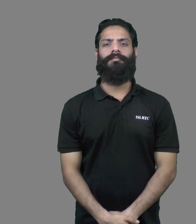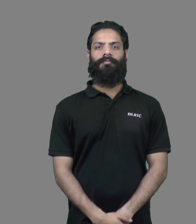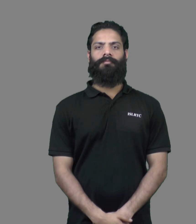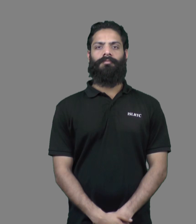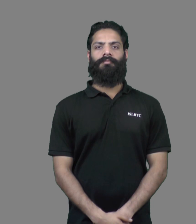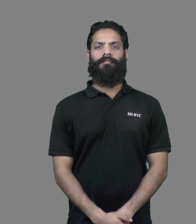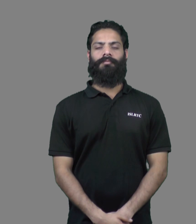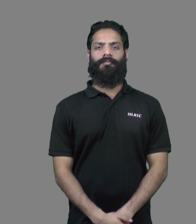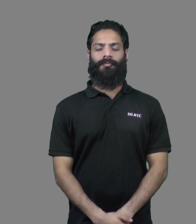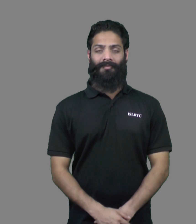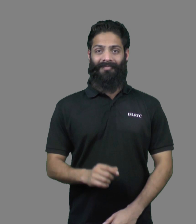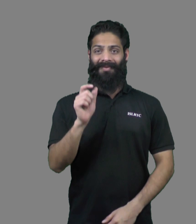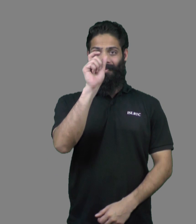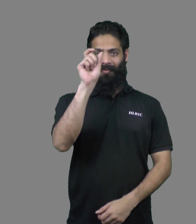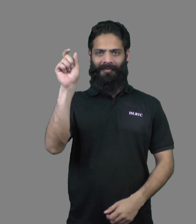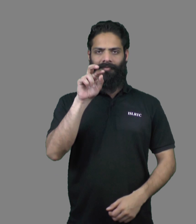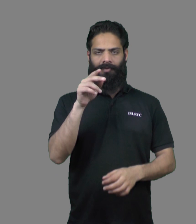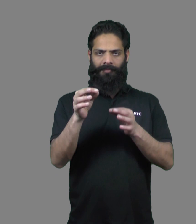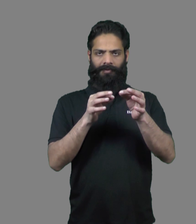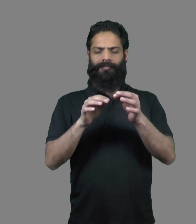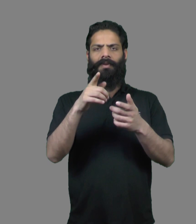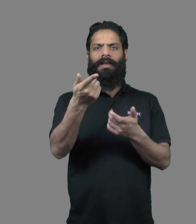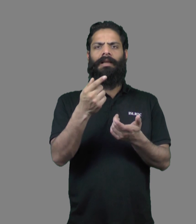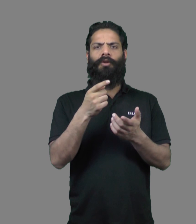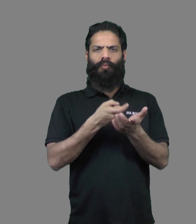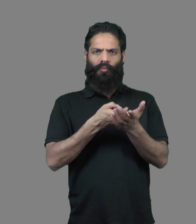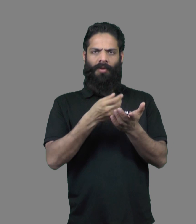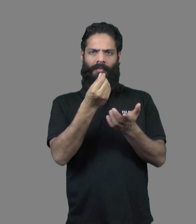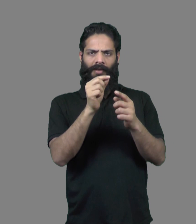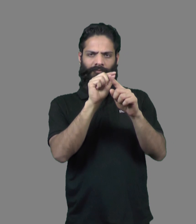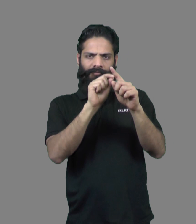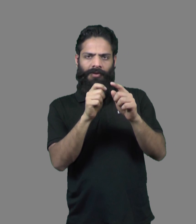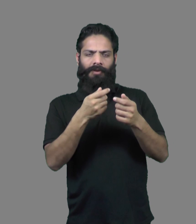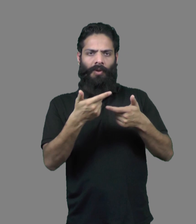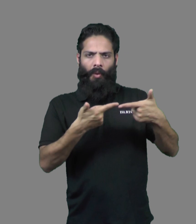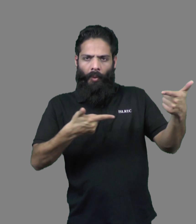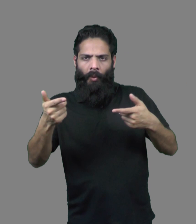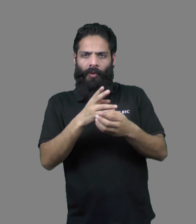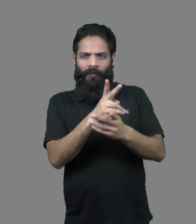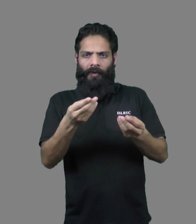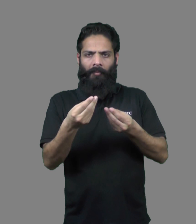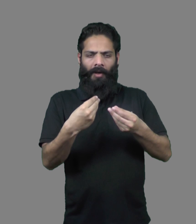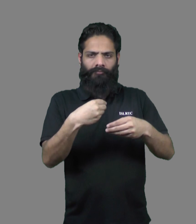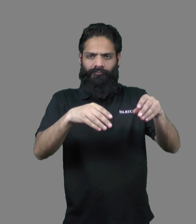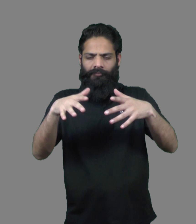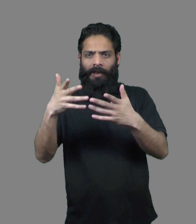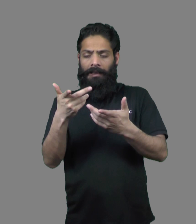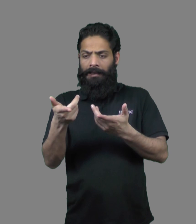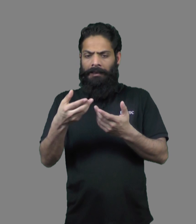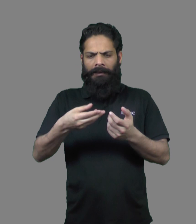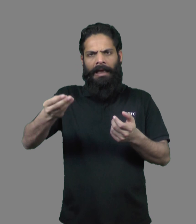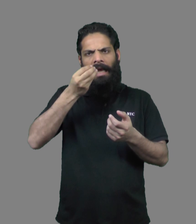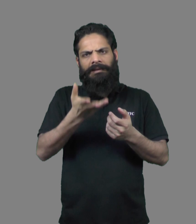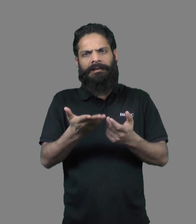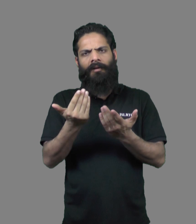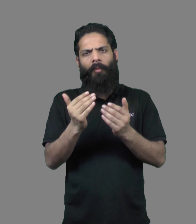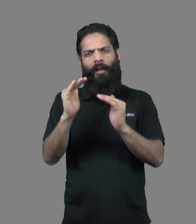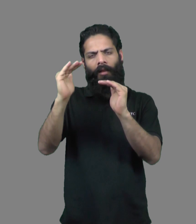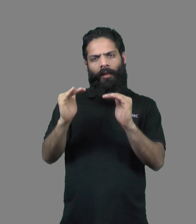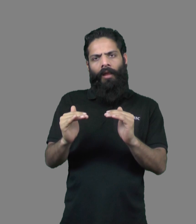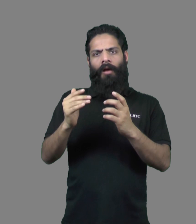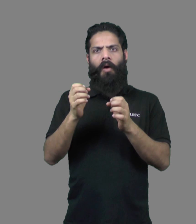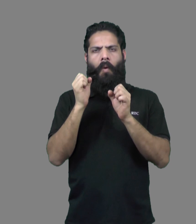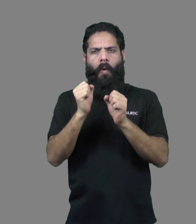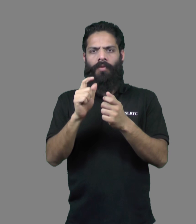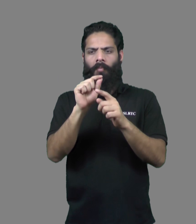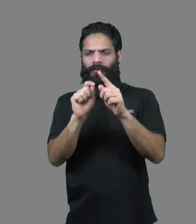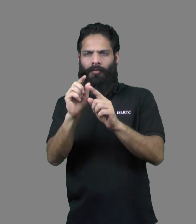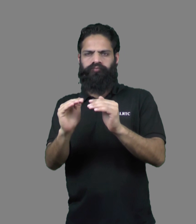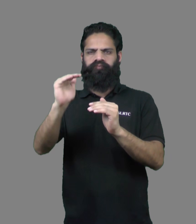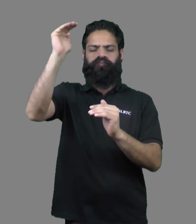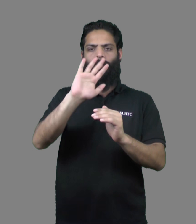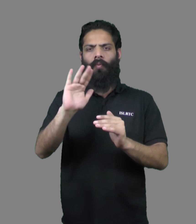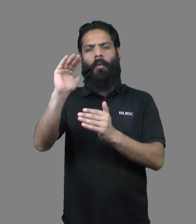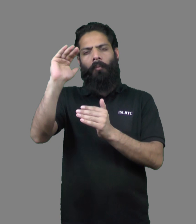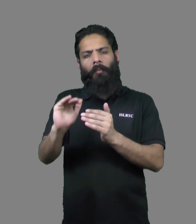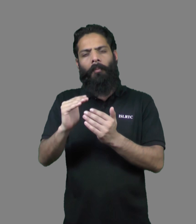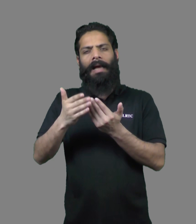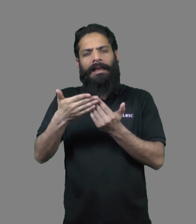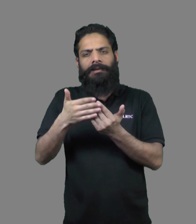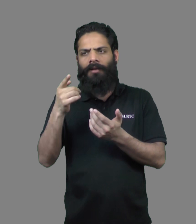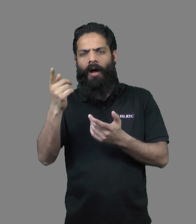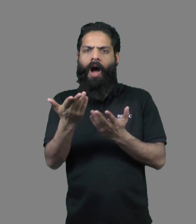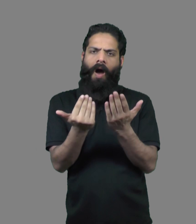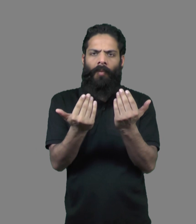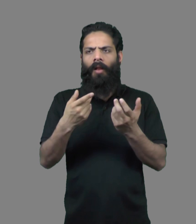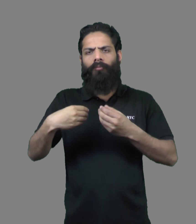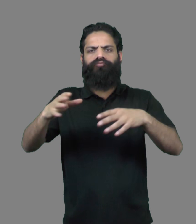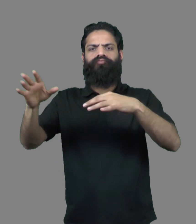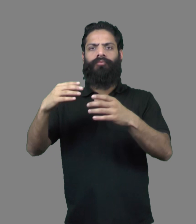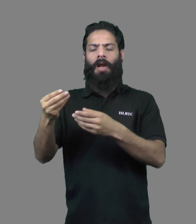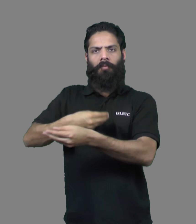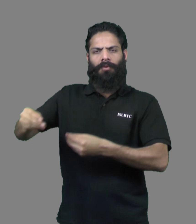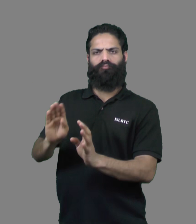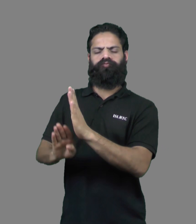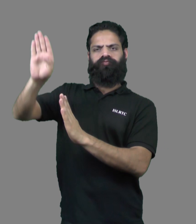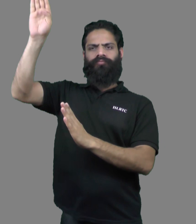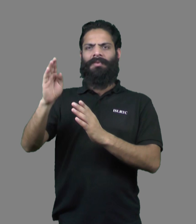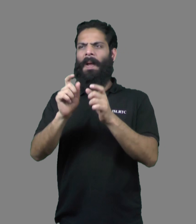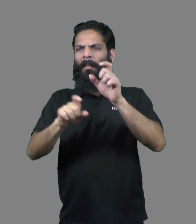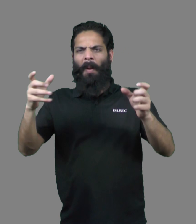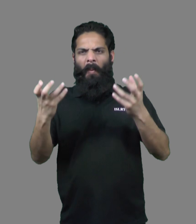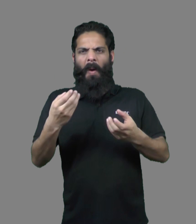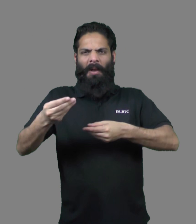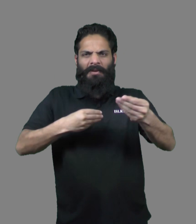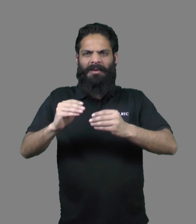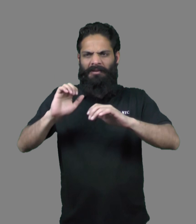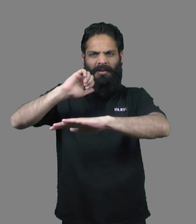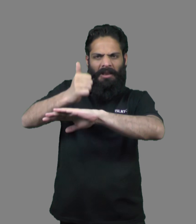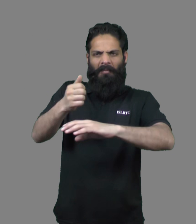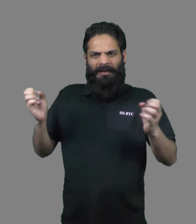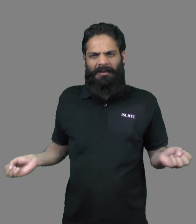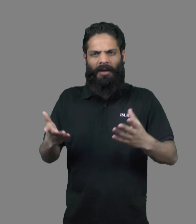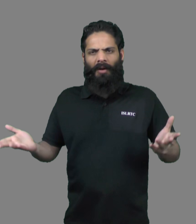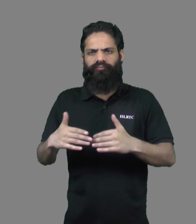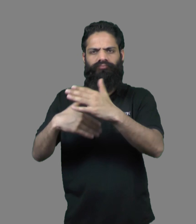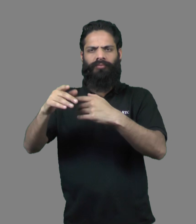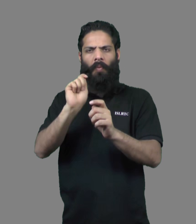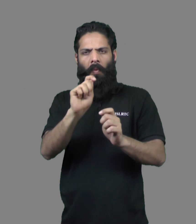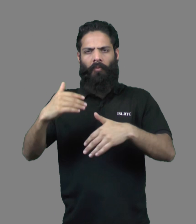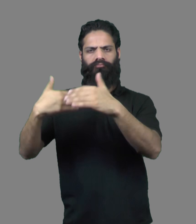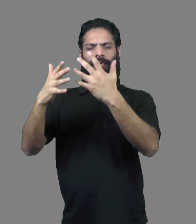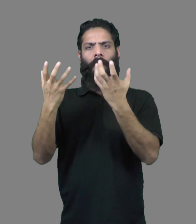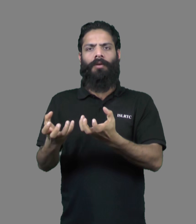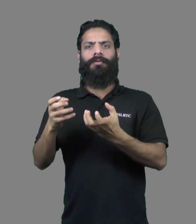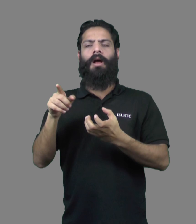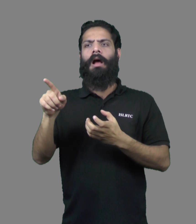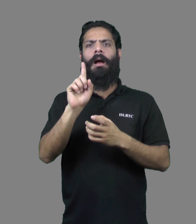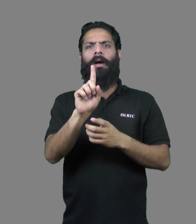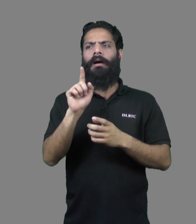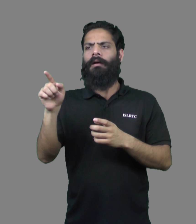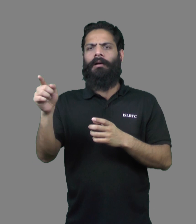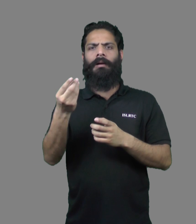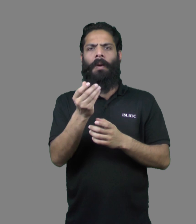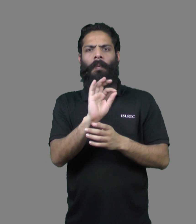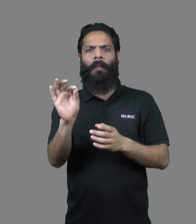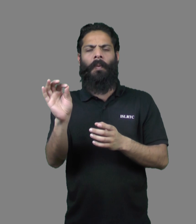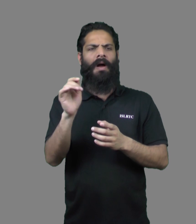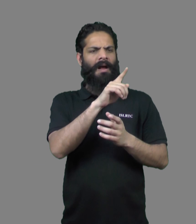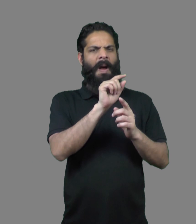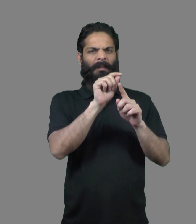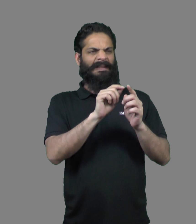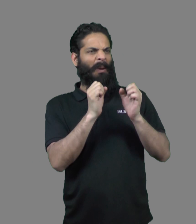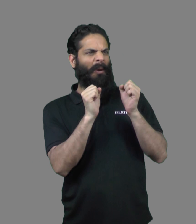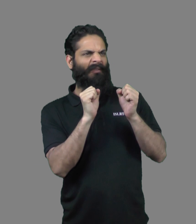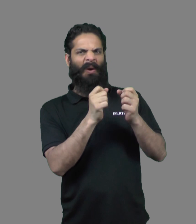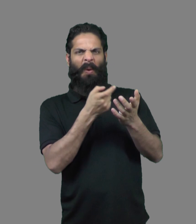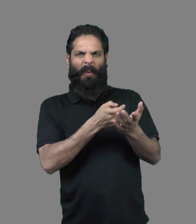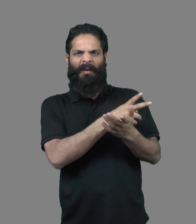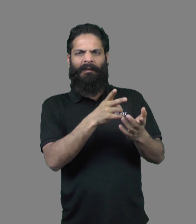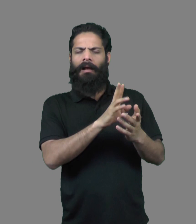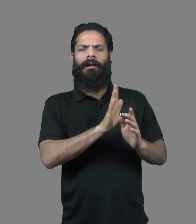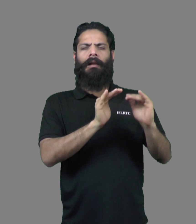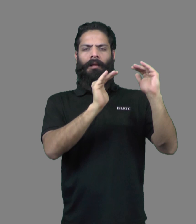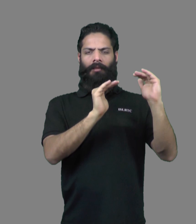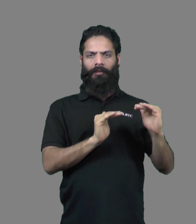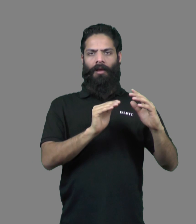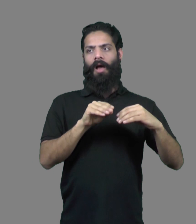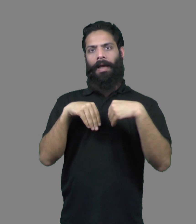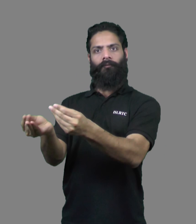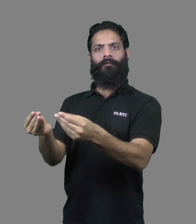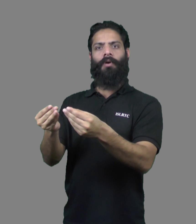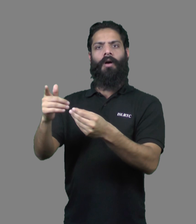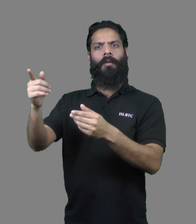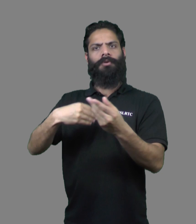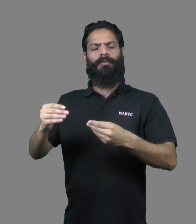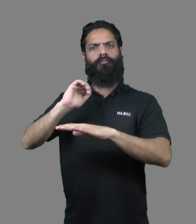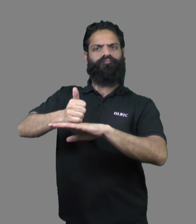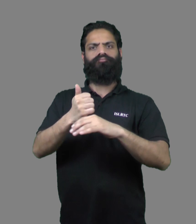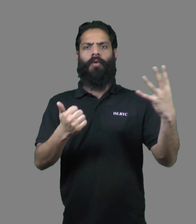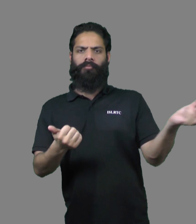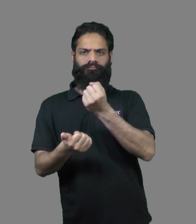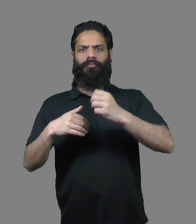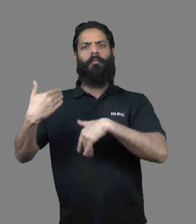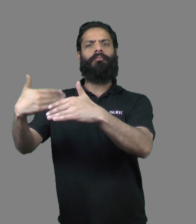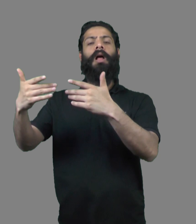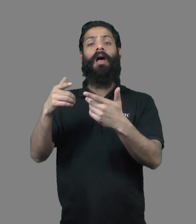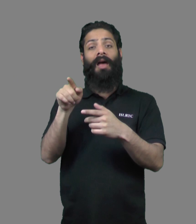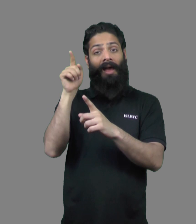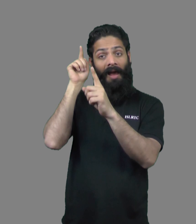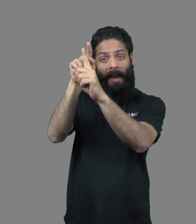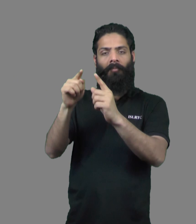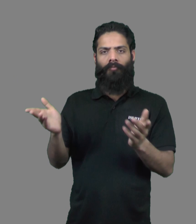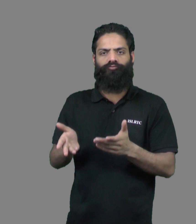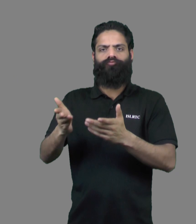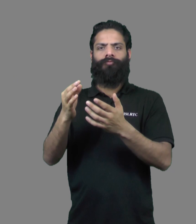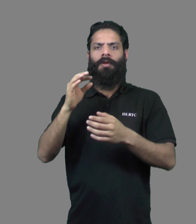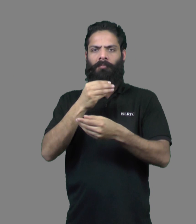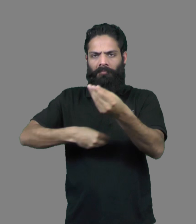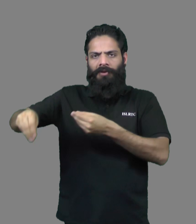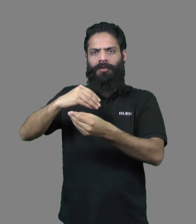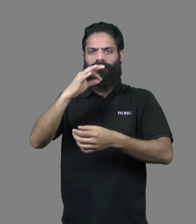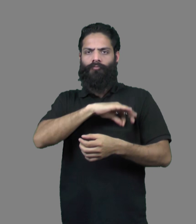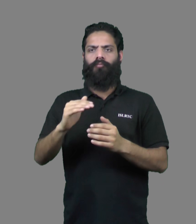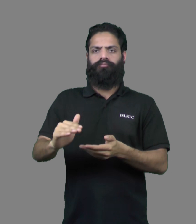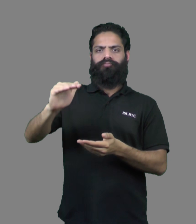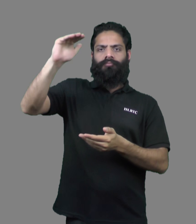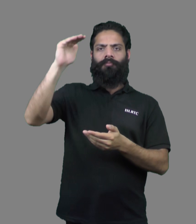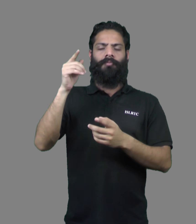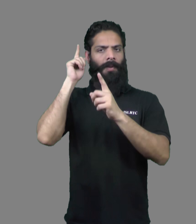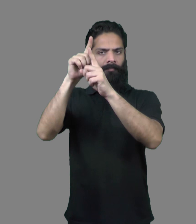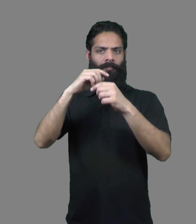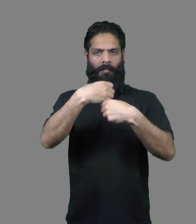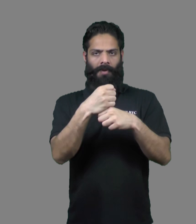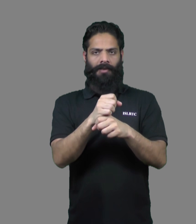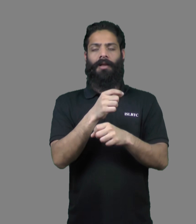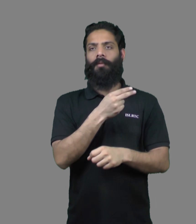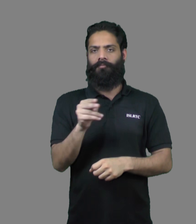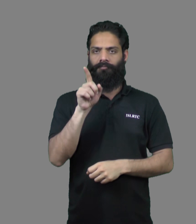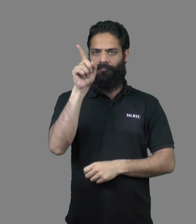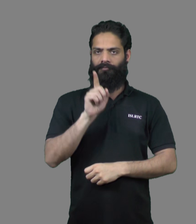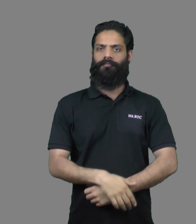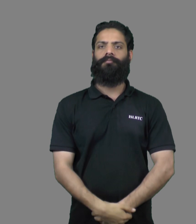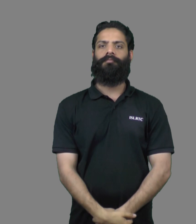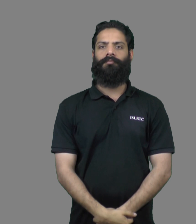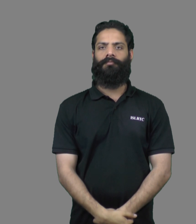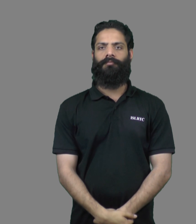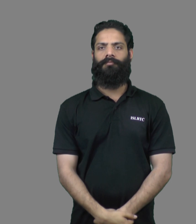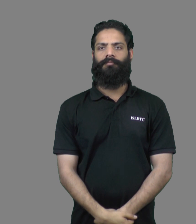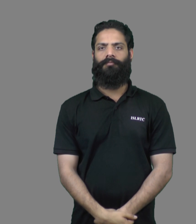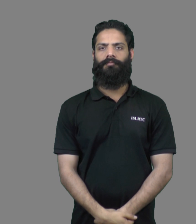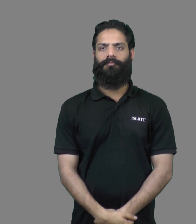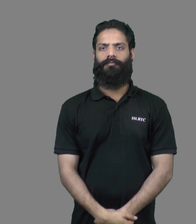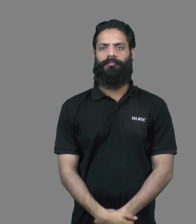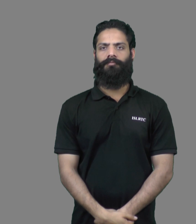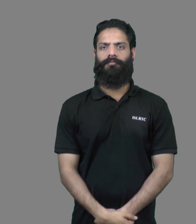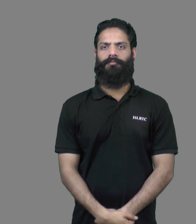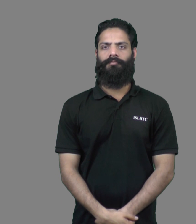Easy Money Policy